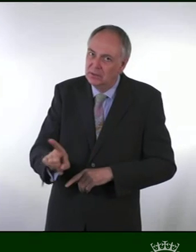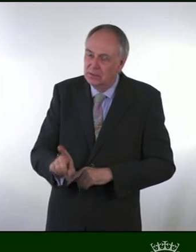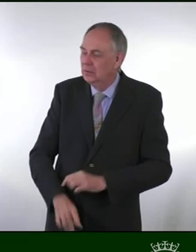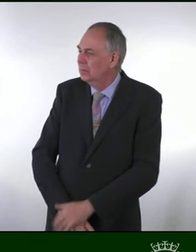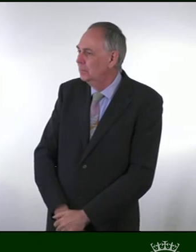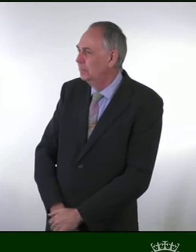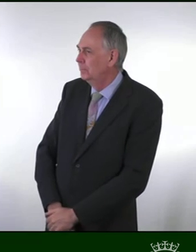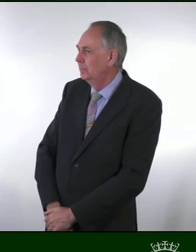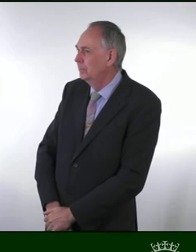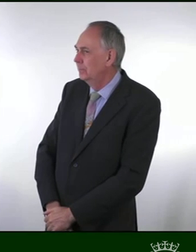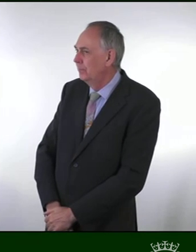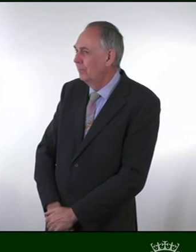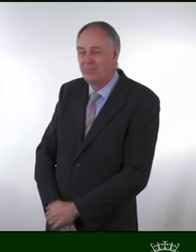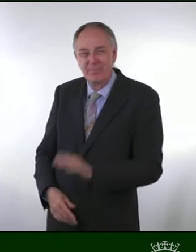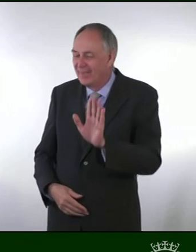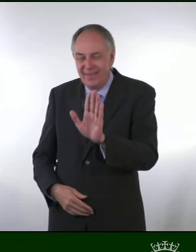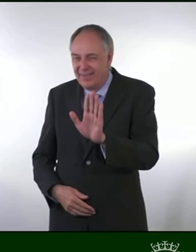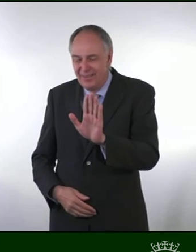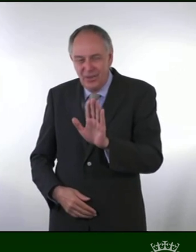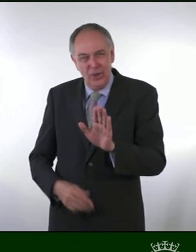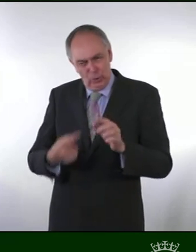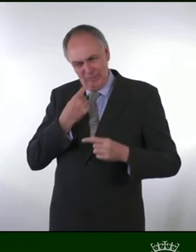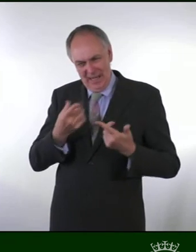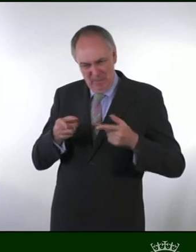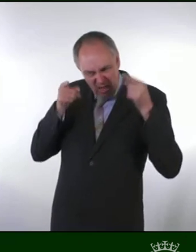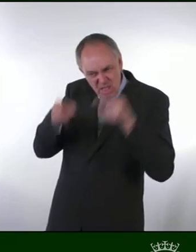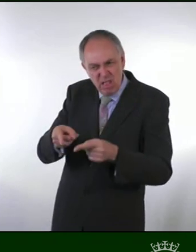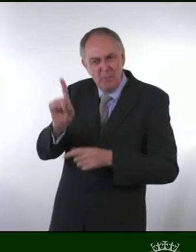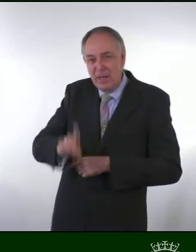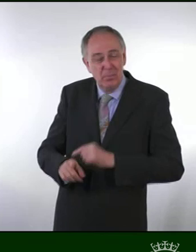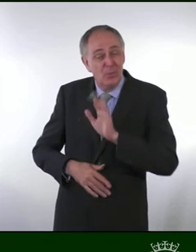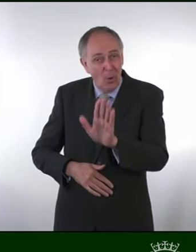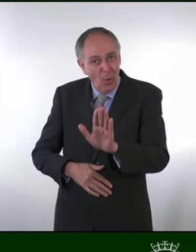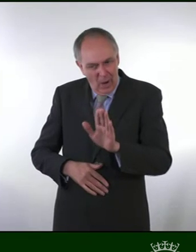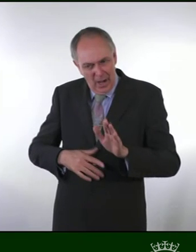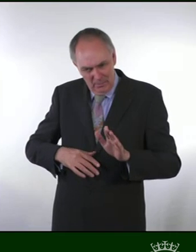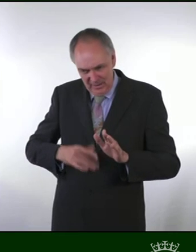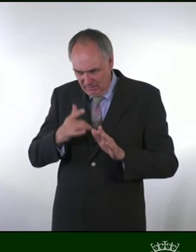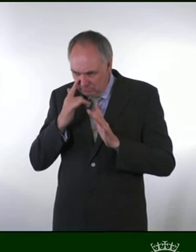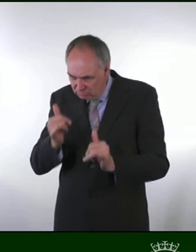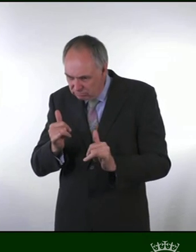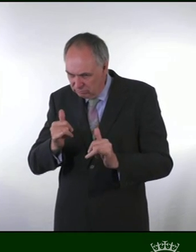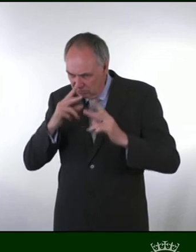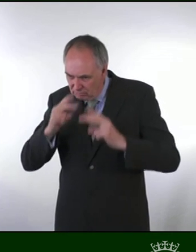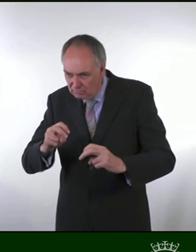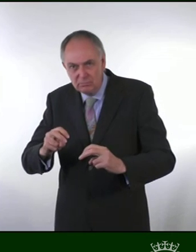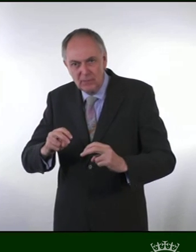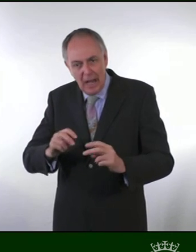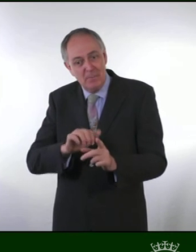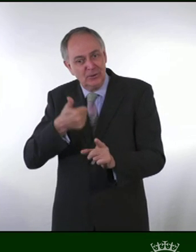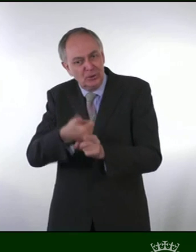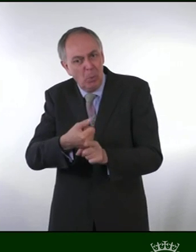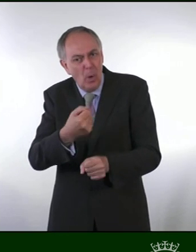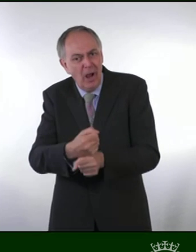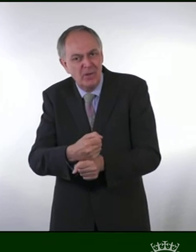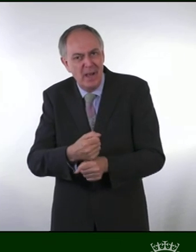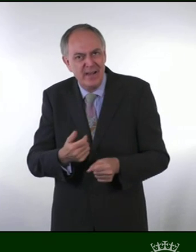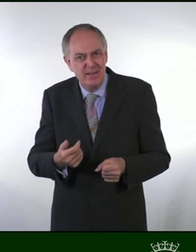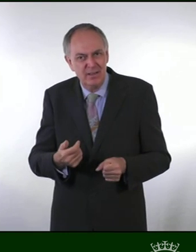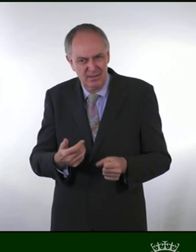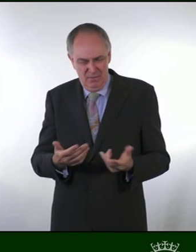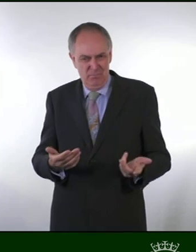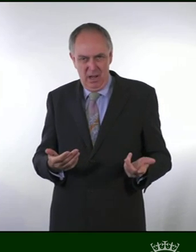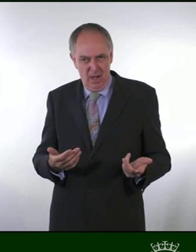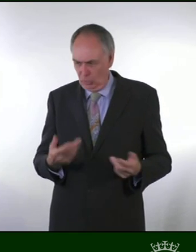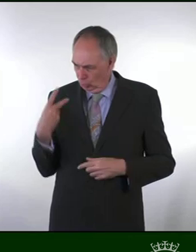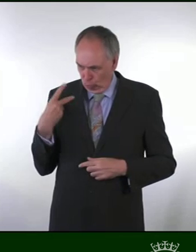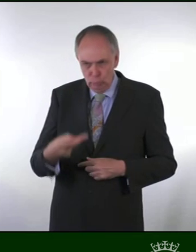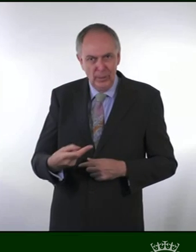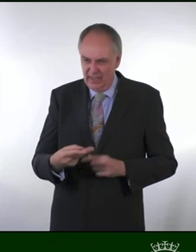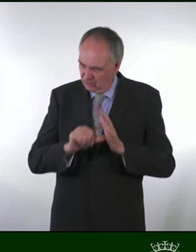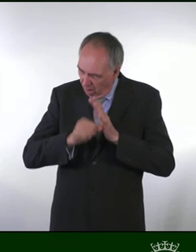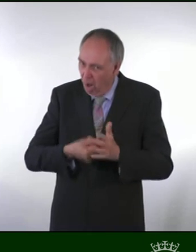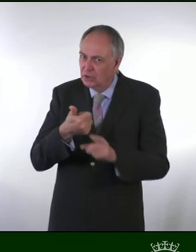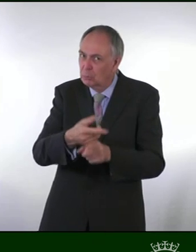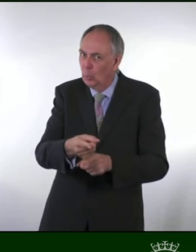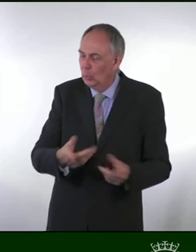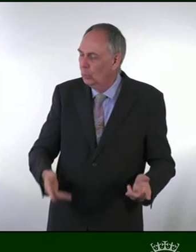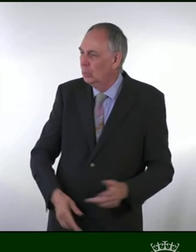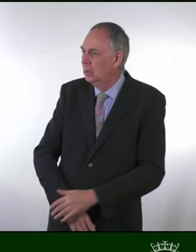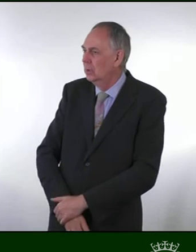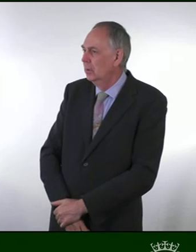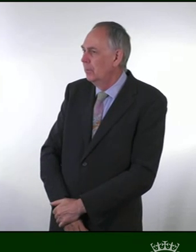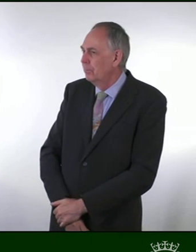The Prime Minister is confusing scrutiny with attacks. I have supported the Government openly and I have taken criticism for it—but, boy, he has made it difficult to support this Government over the last two weeks.